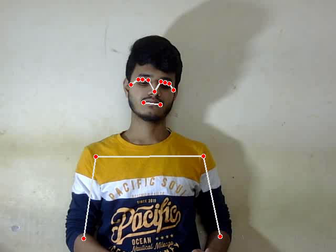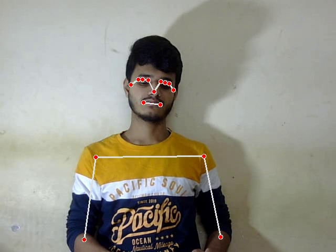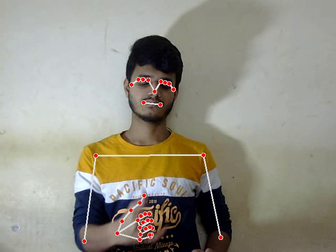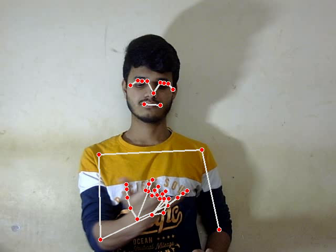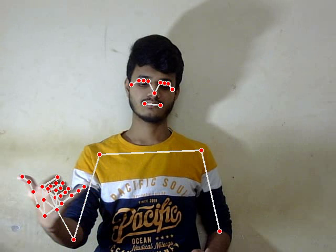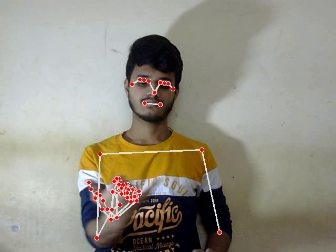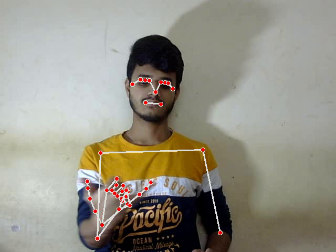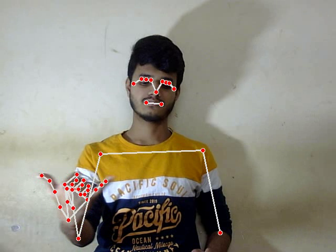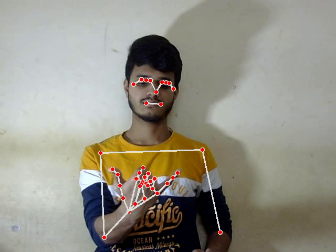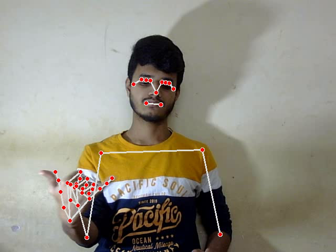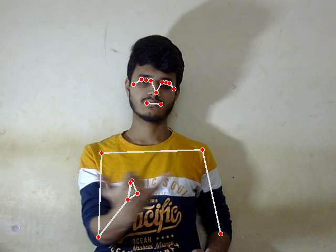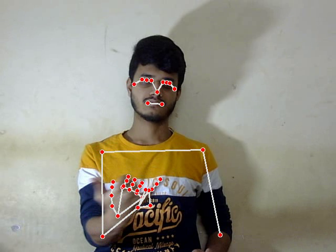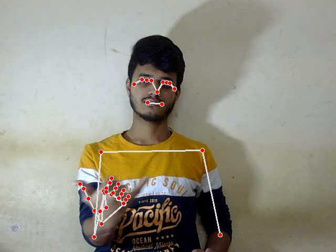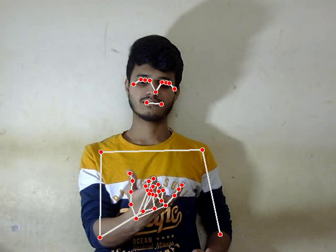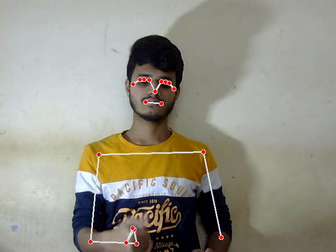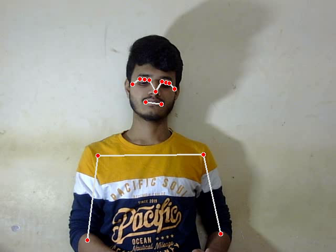same